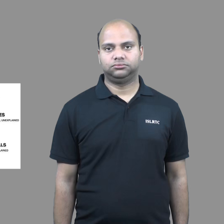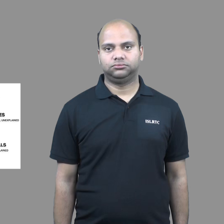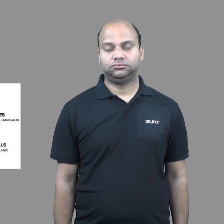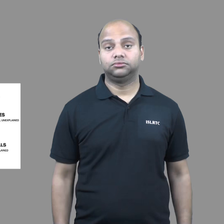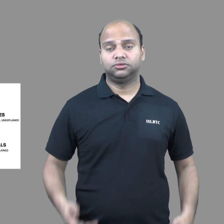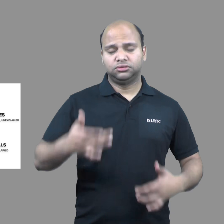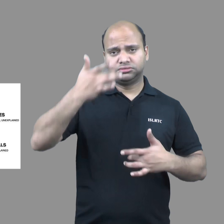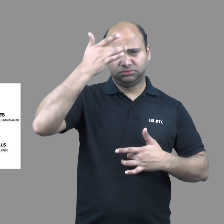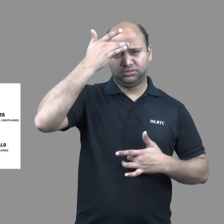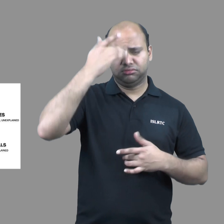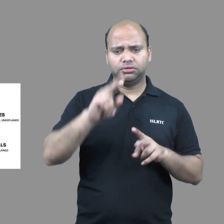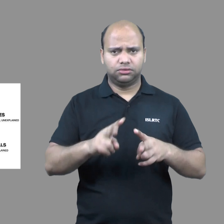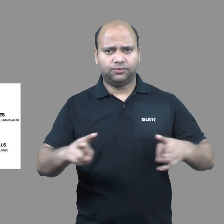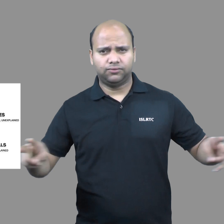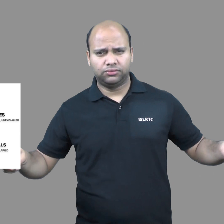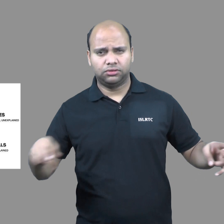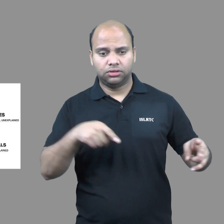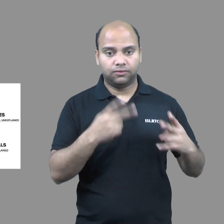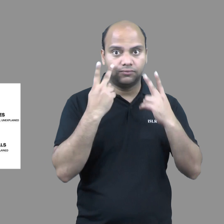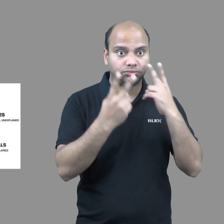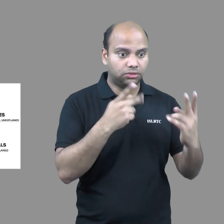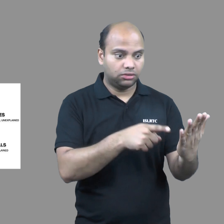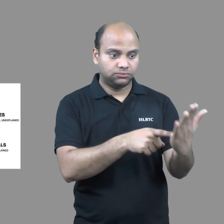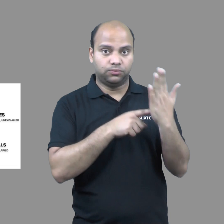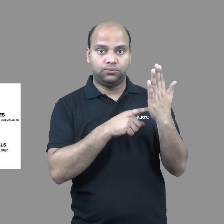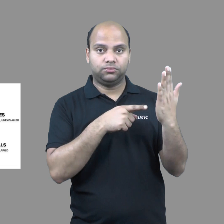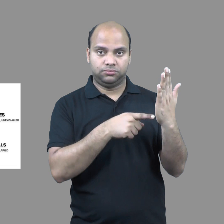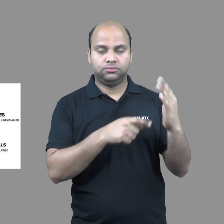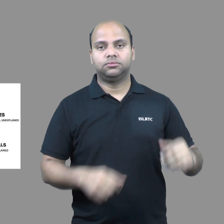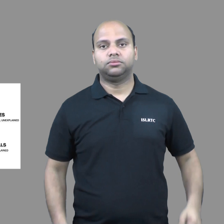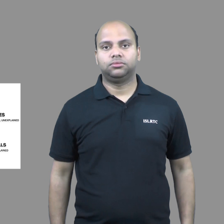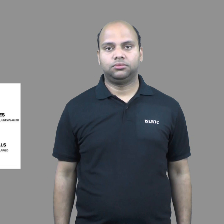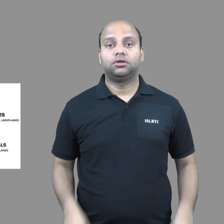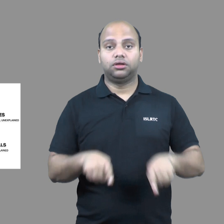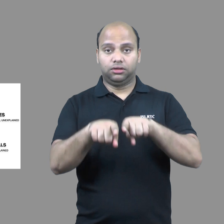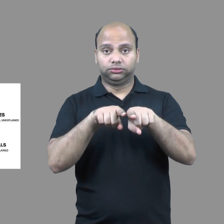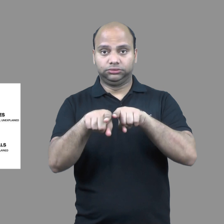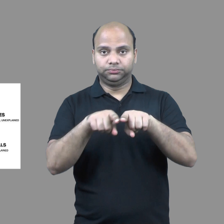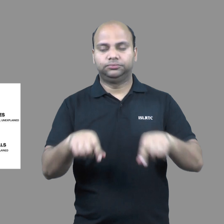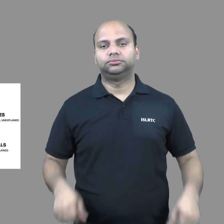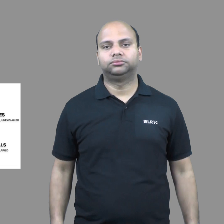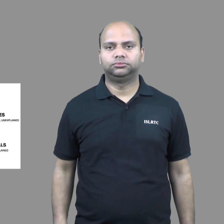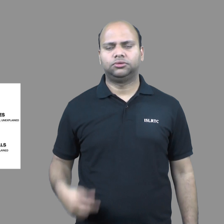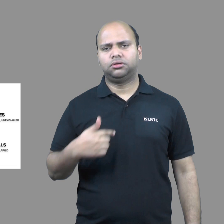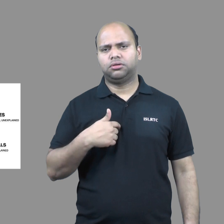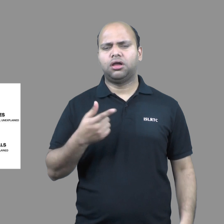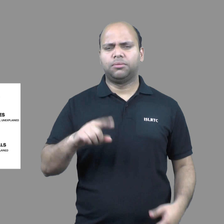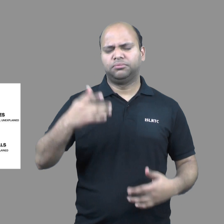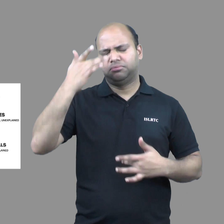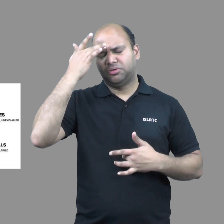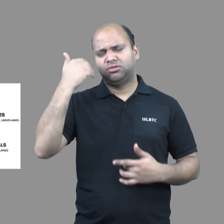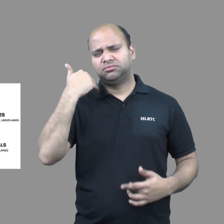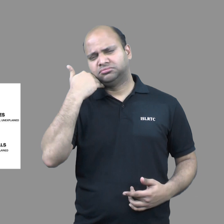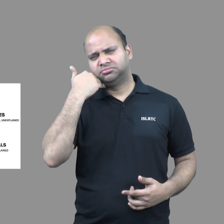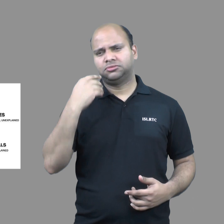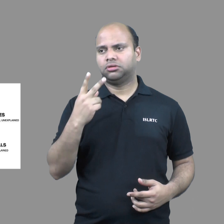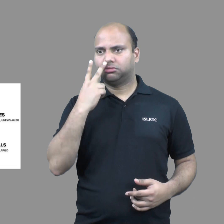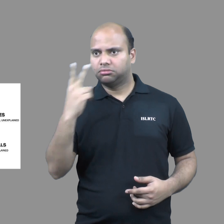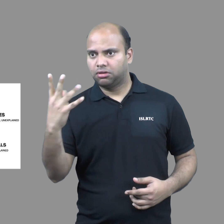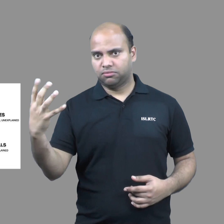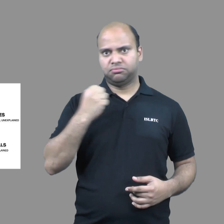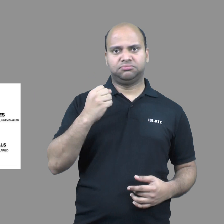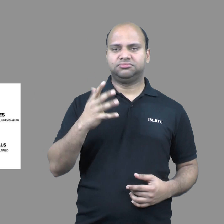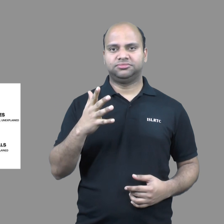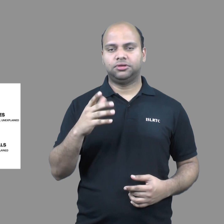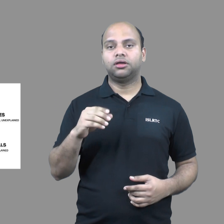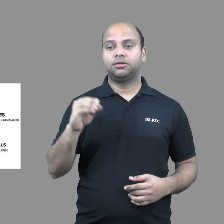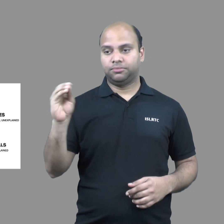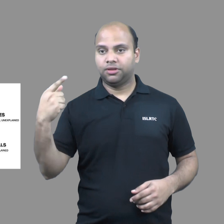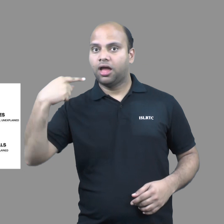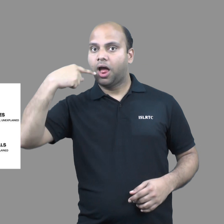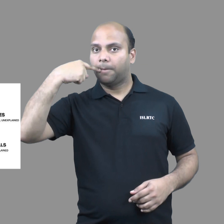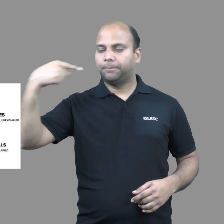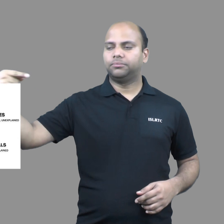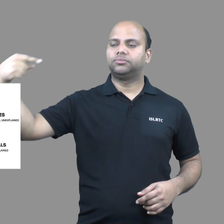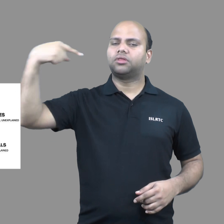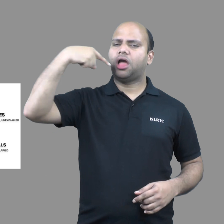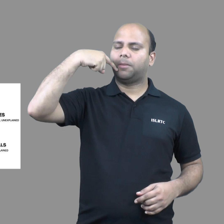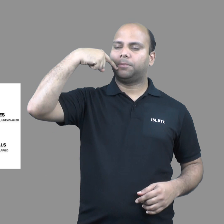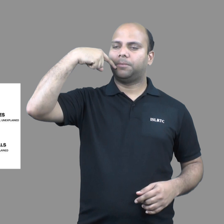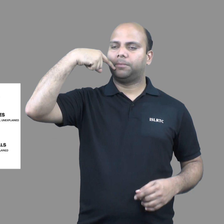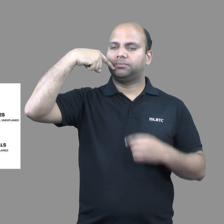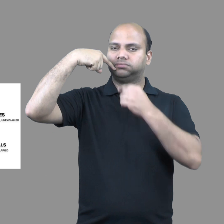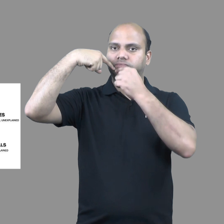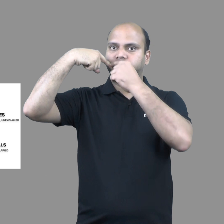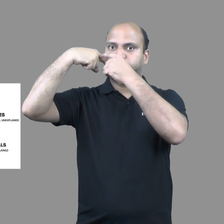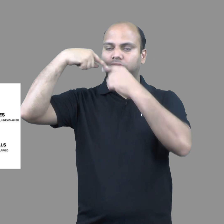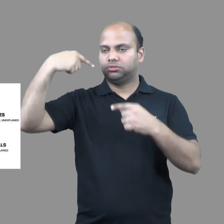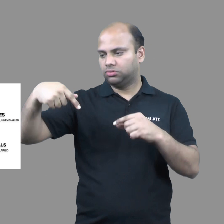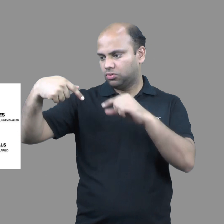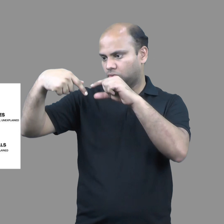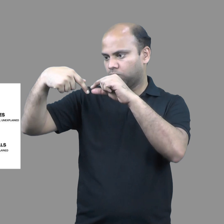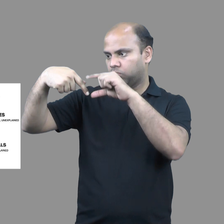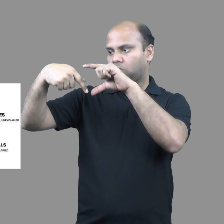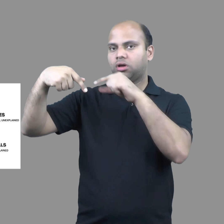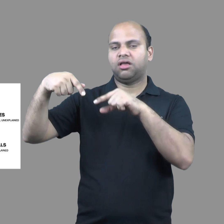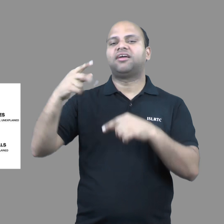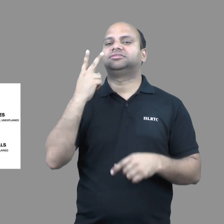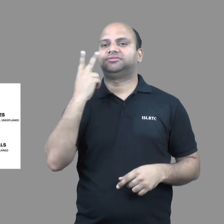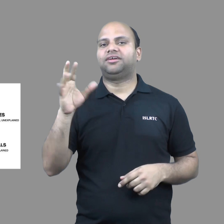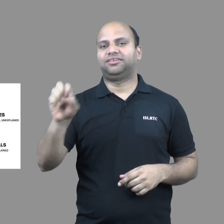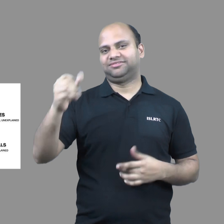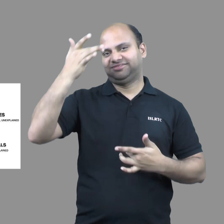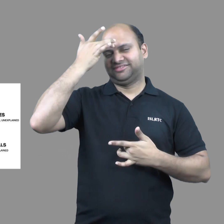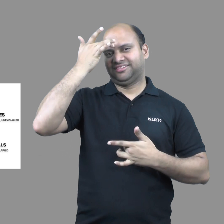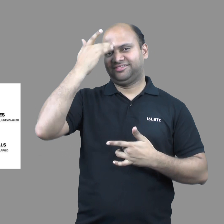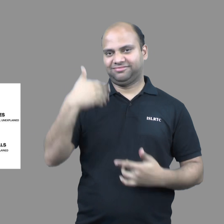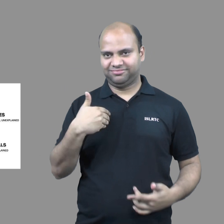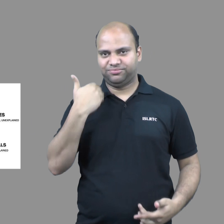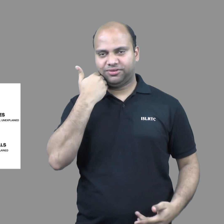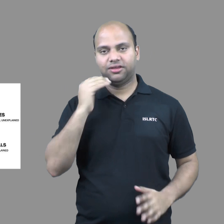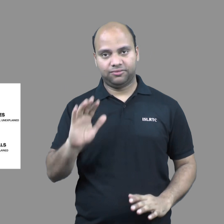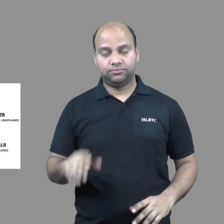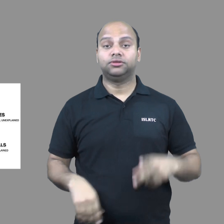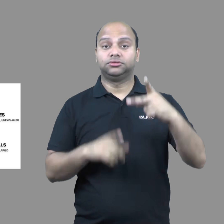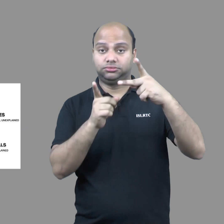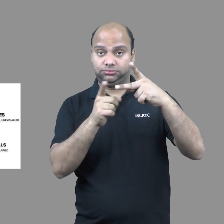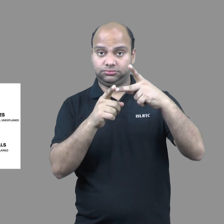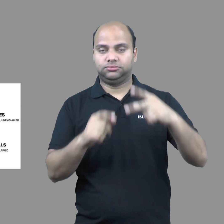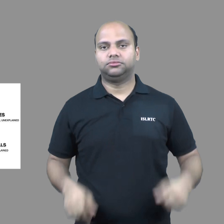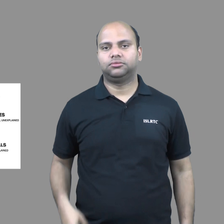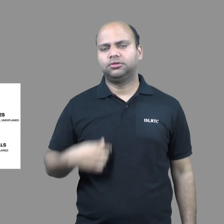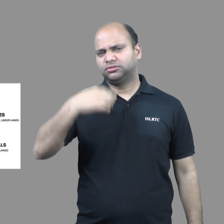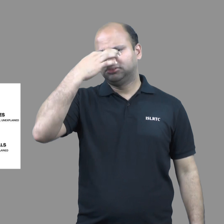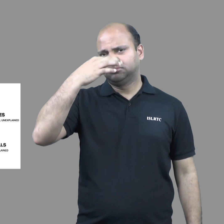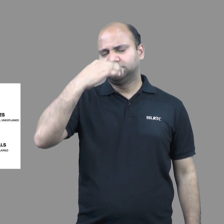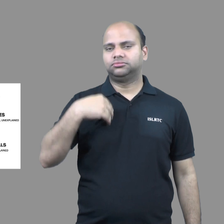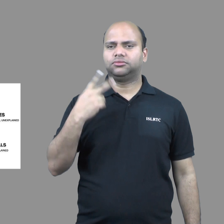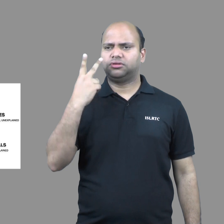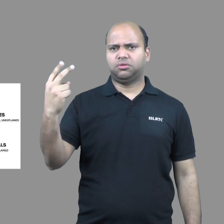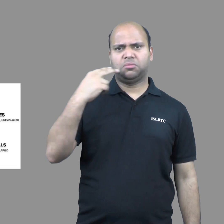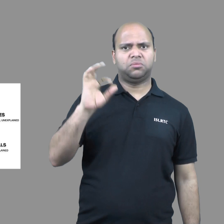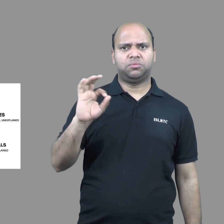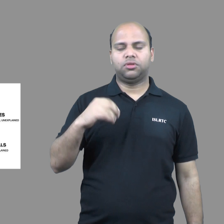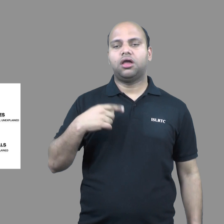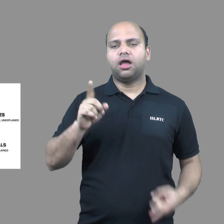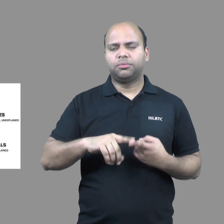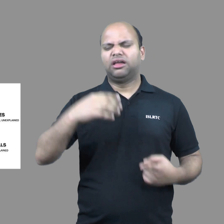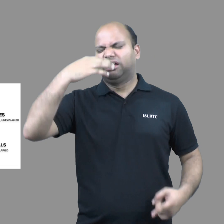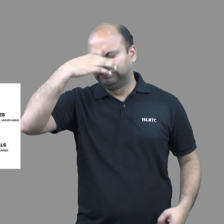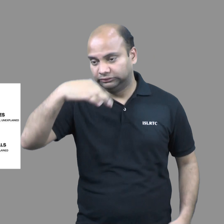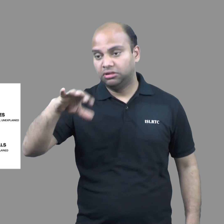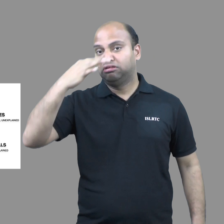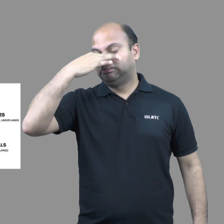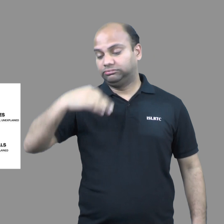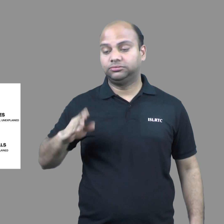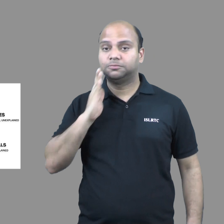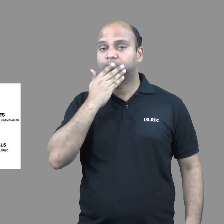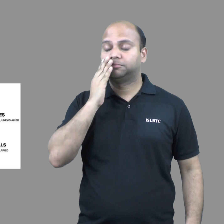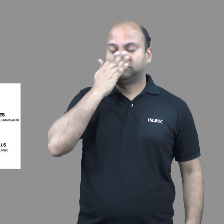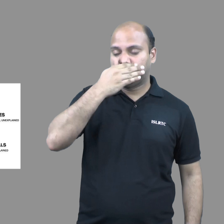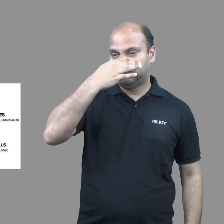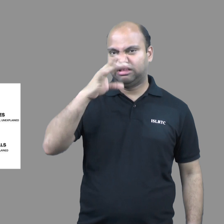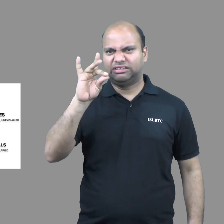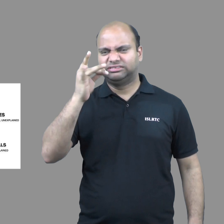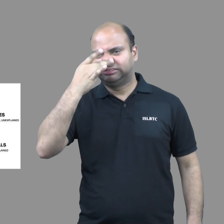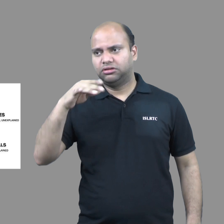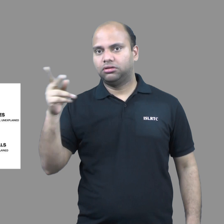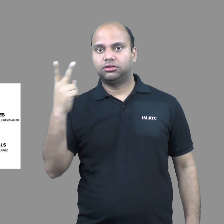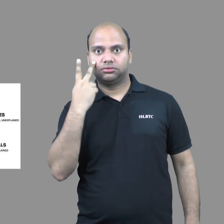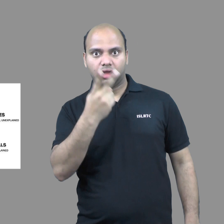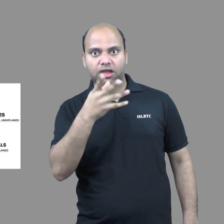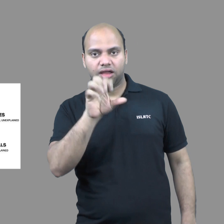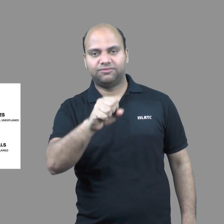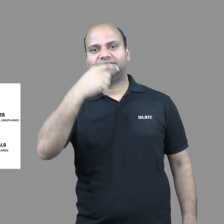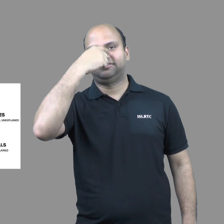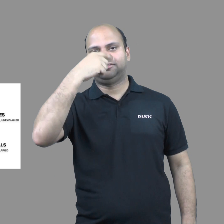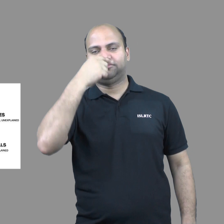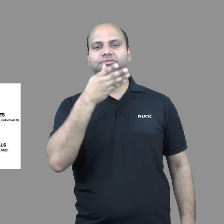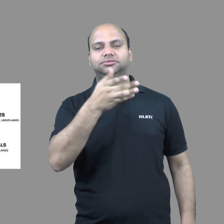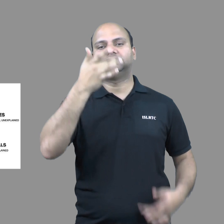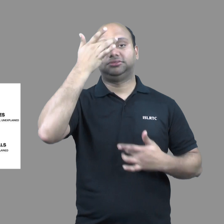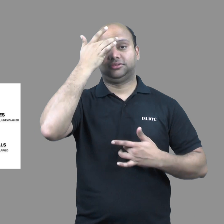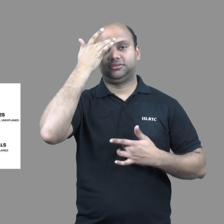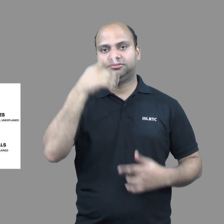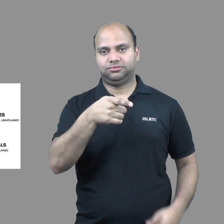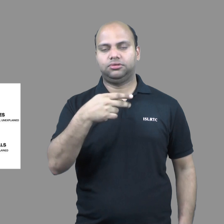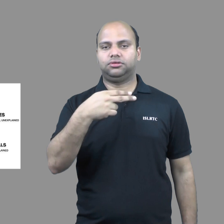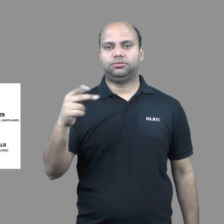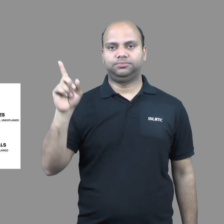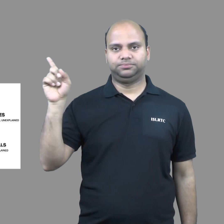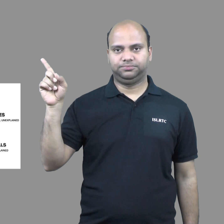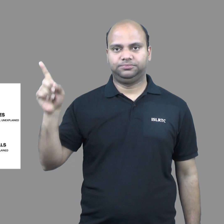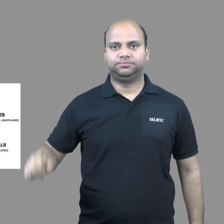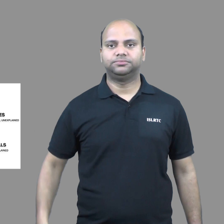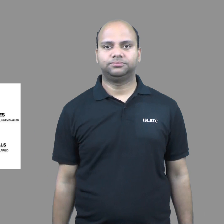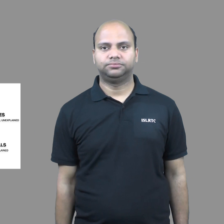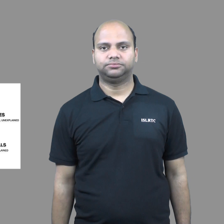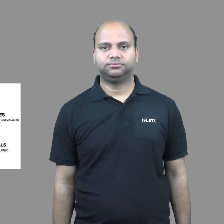Symptom